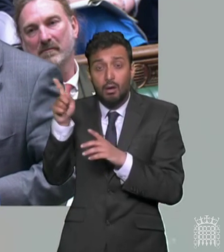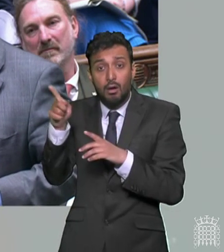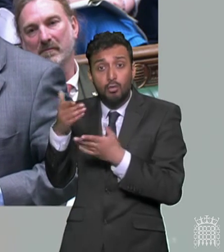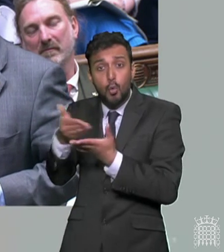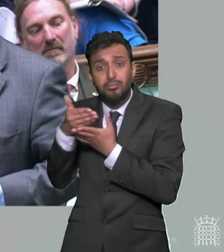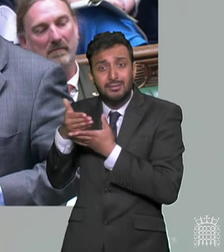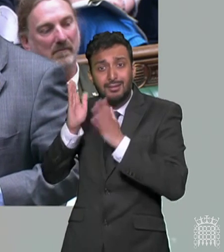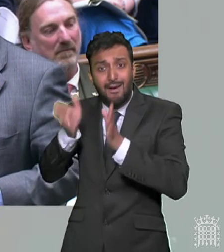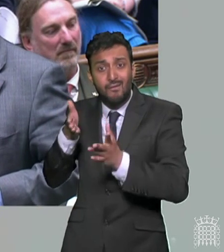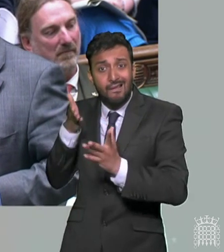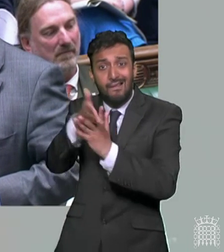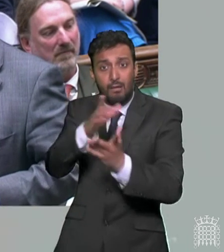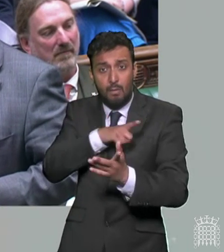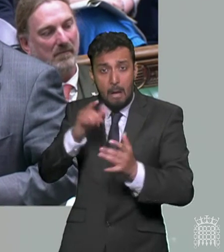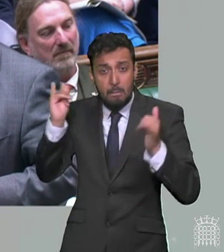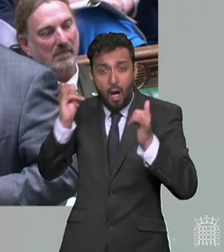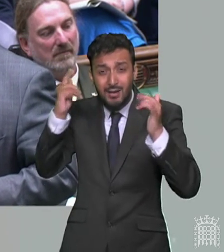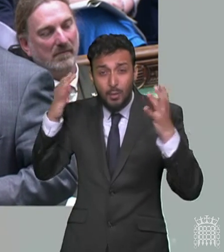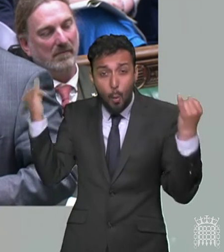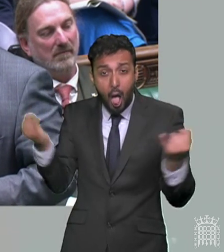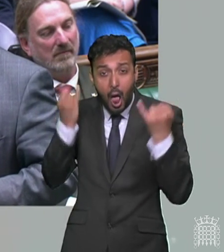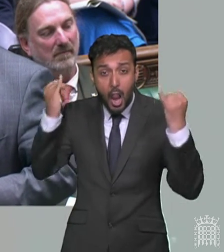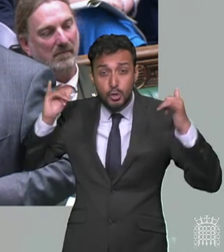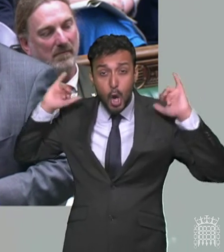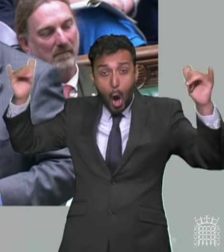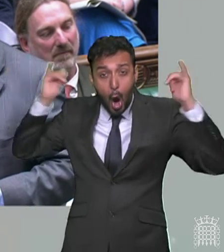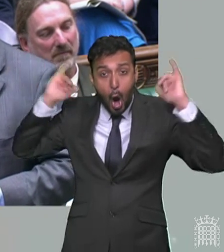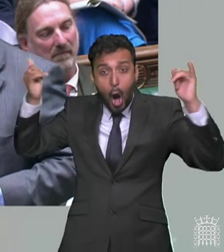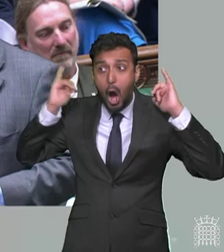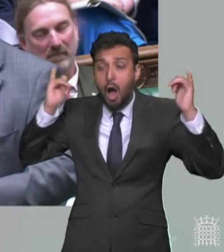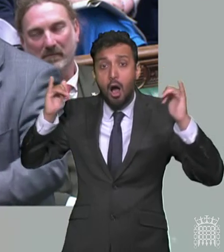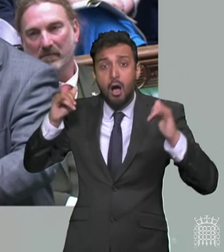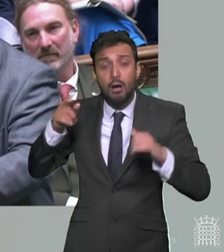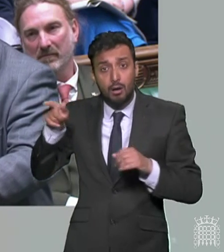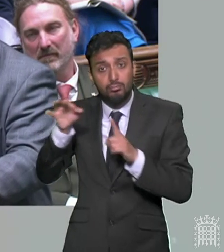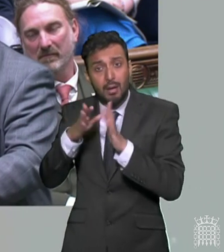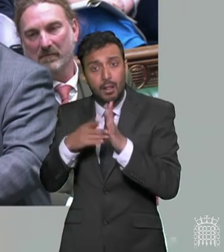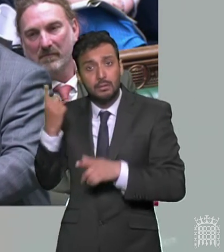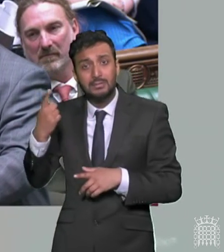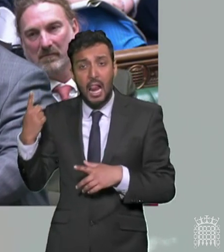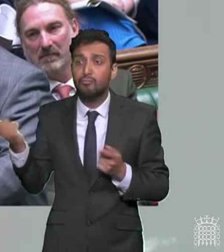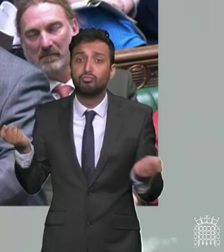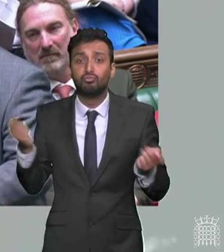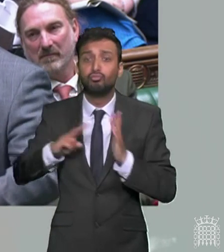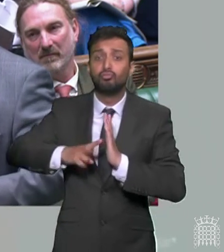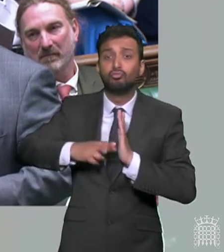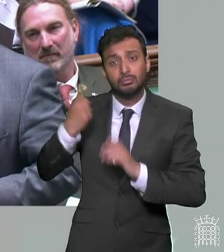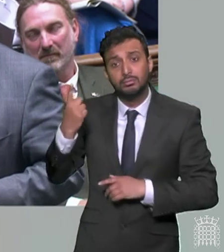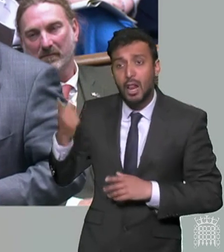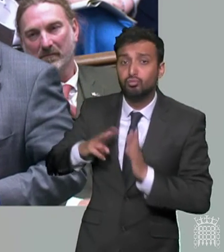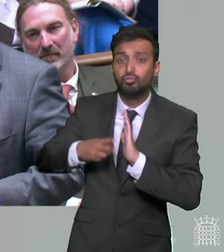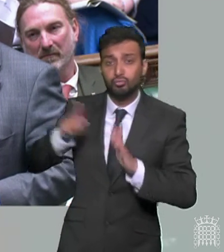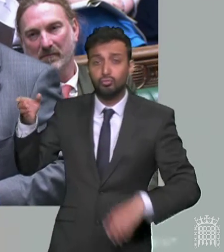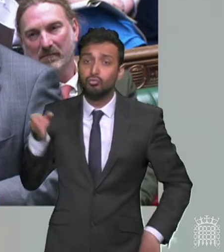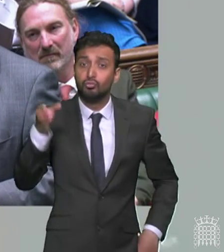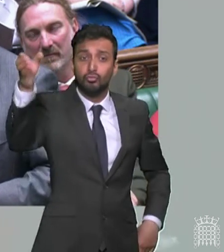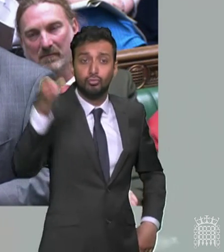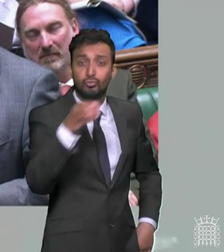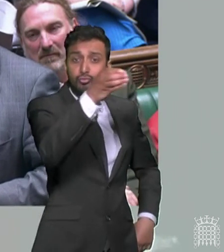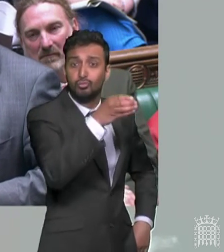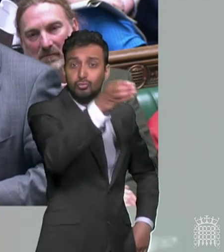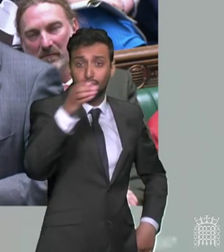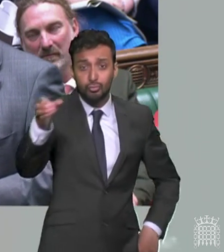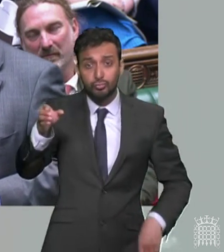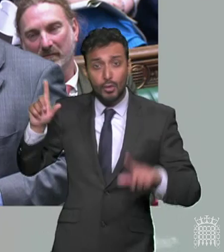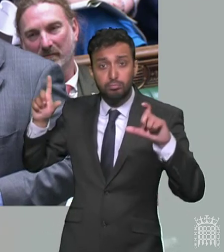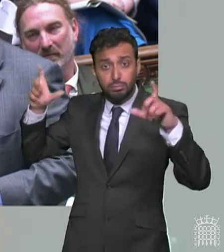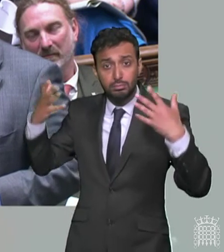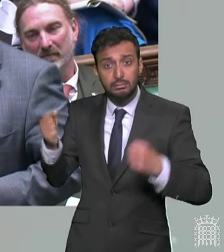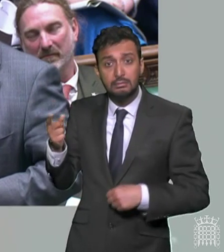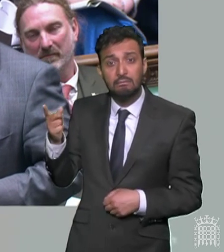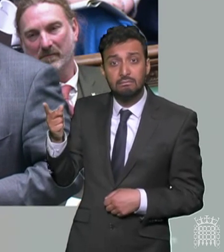At the centre was the Prime Minister orchestrating it and grabbing a glass for himself to toast the partygoers.